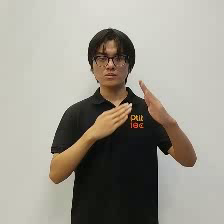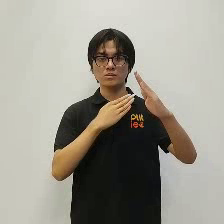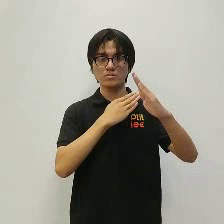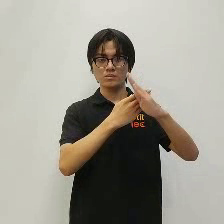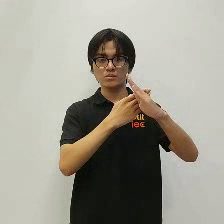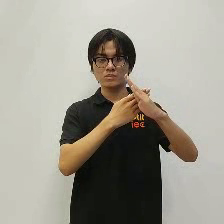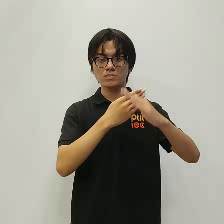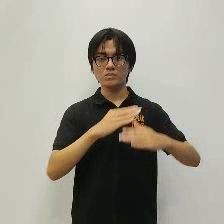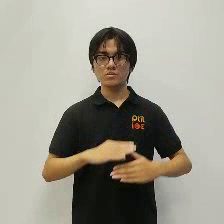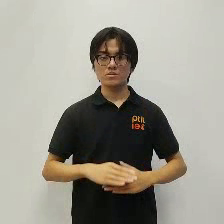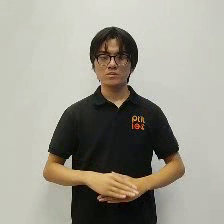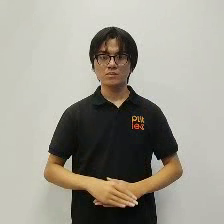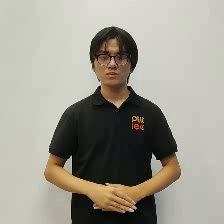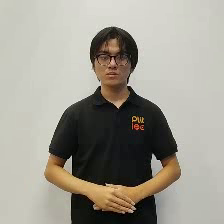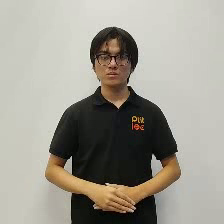Trường học